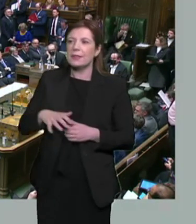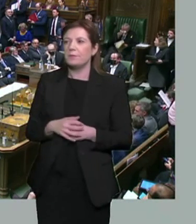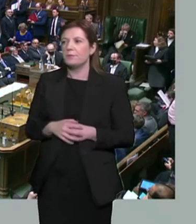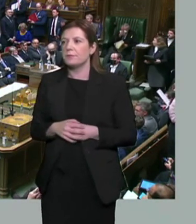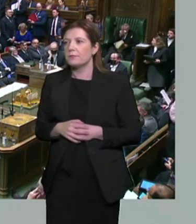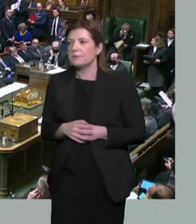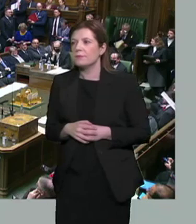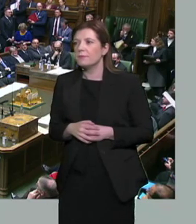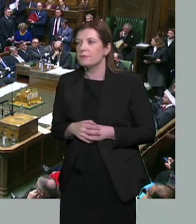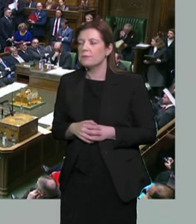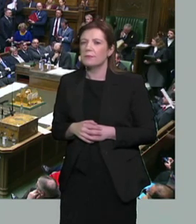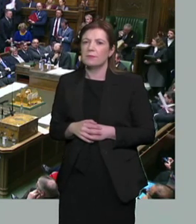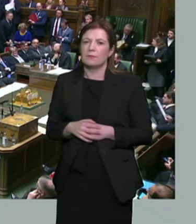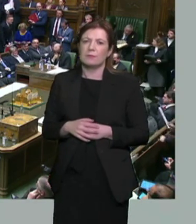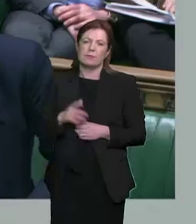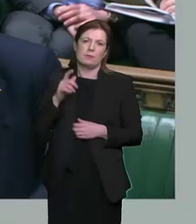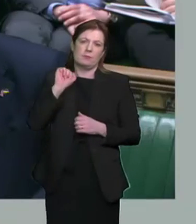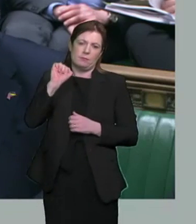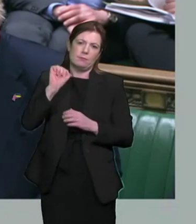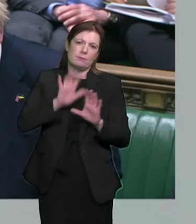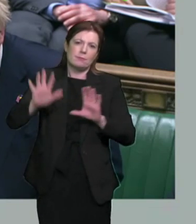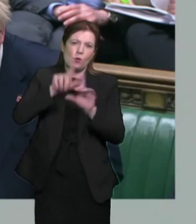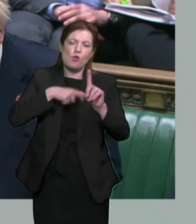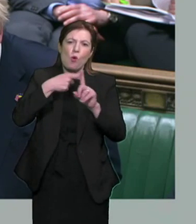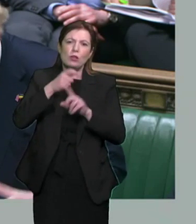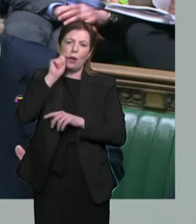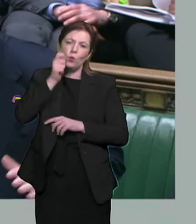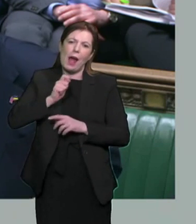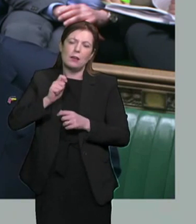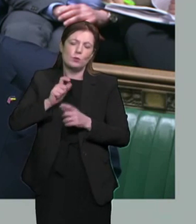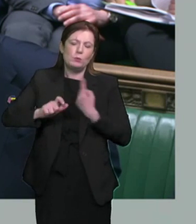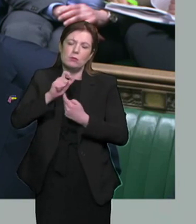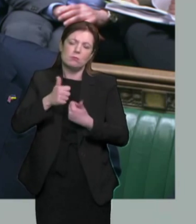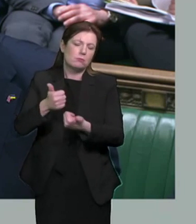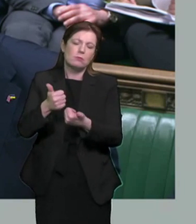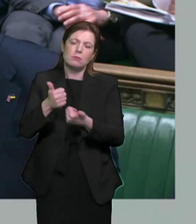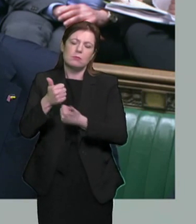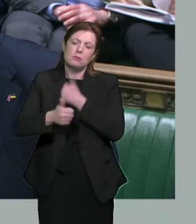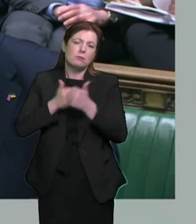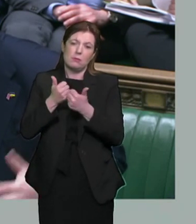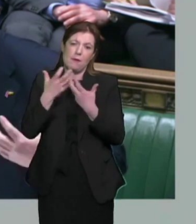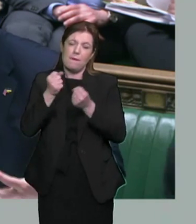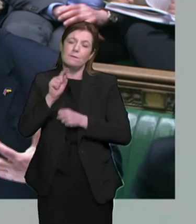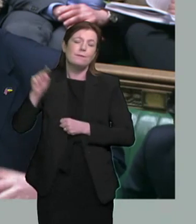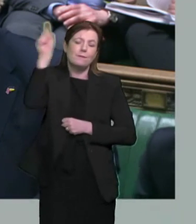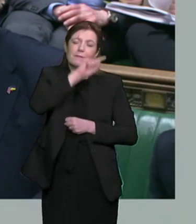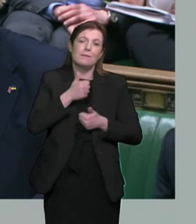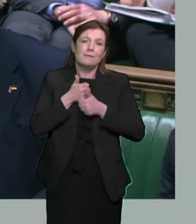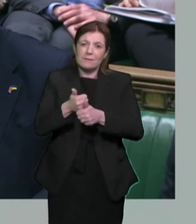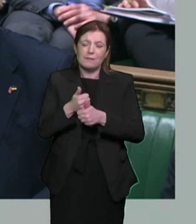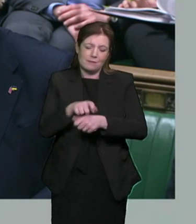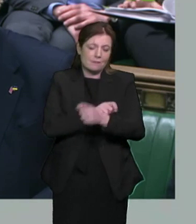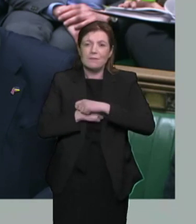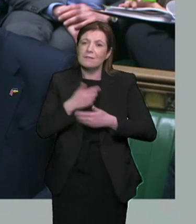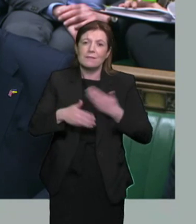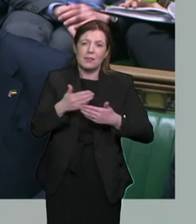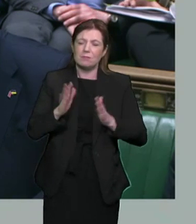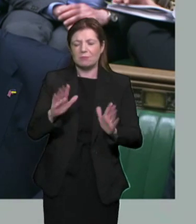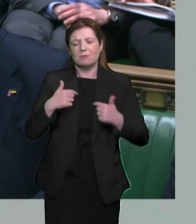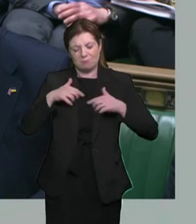I thank the Ukrainian community in Yorkshire for everything they are doing and, of course, Ukrainian communities up and down the country and the people of this country as a whole.